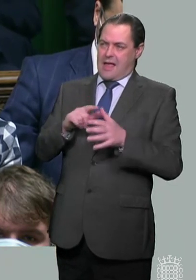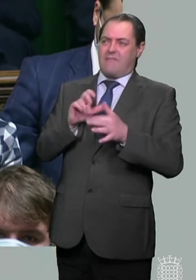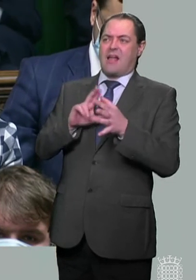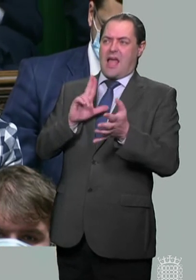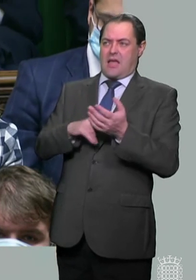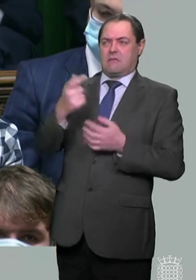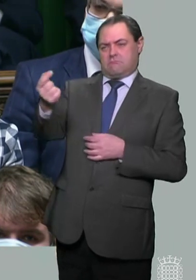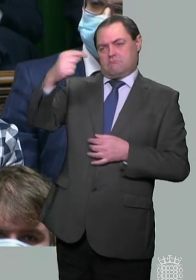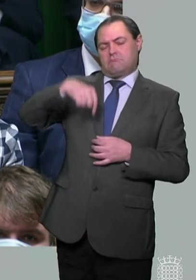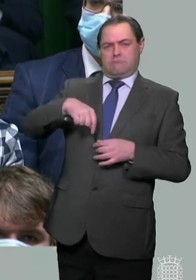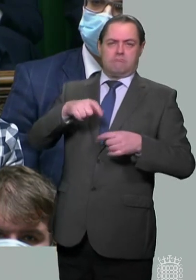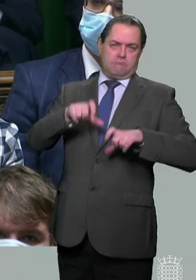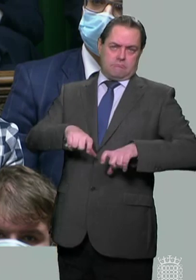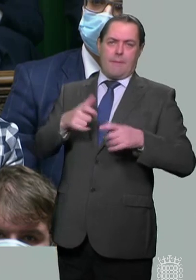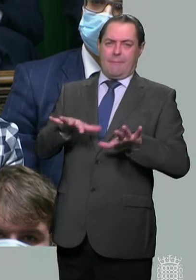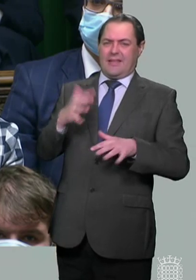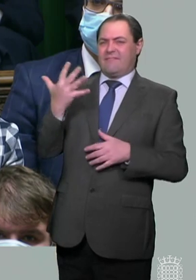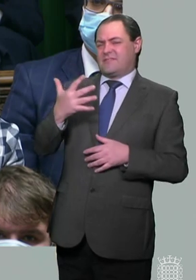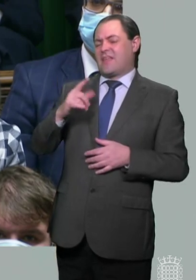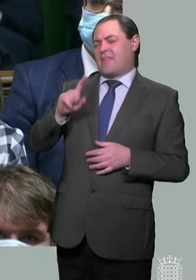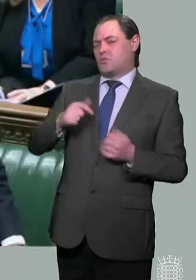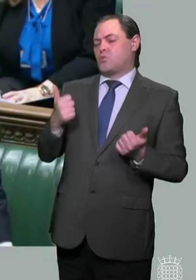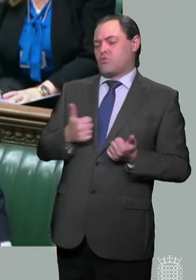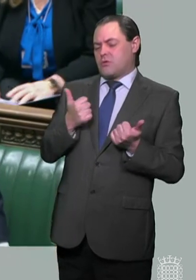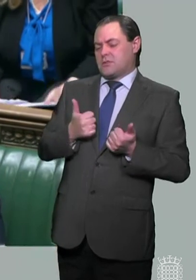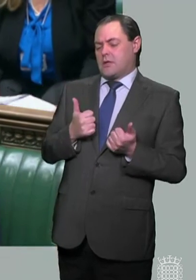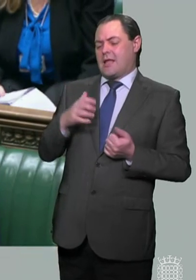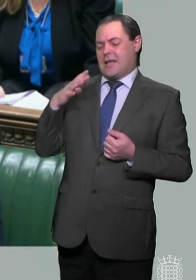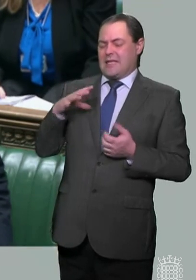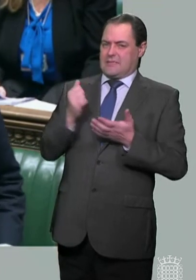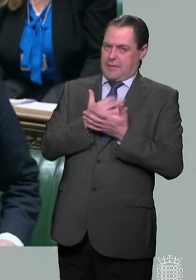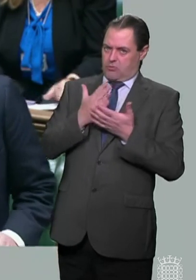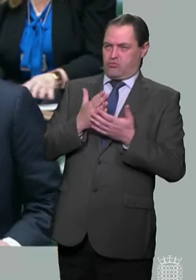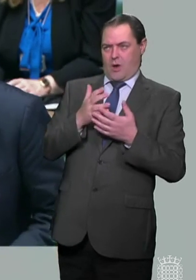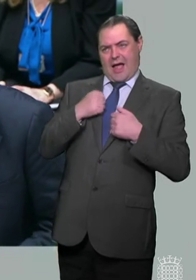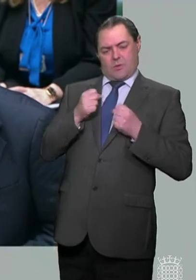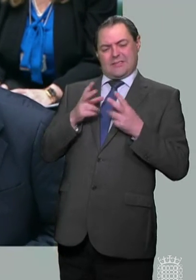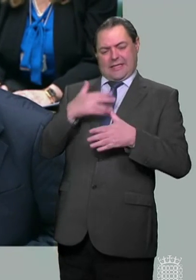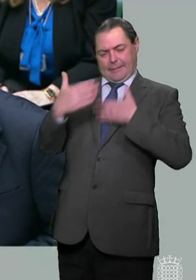We have already taken 15,000, but it is important that we get that scheme right.